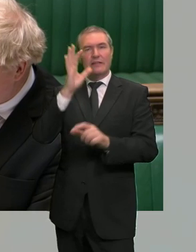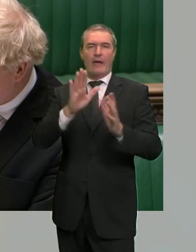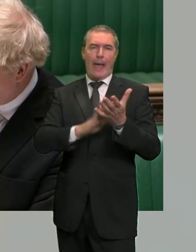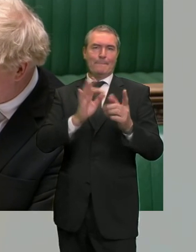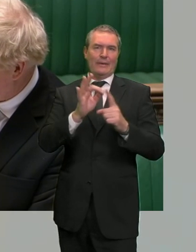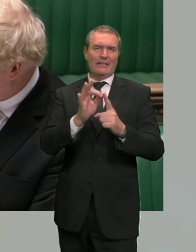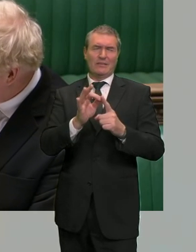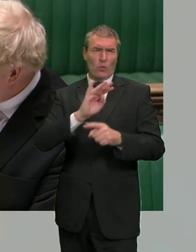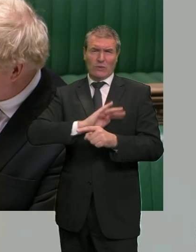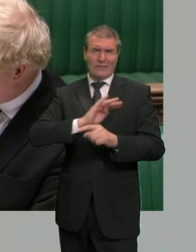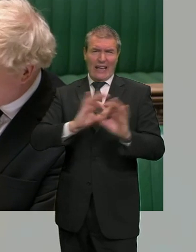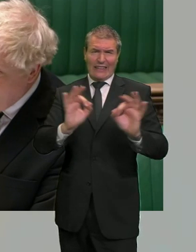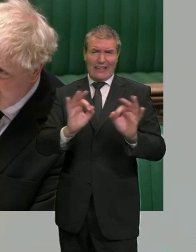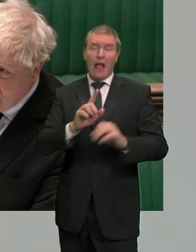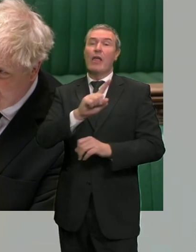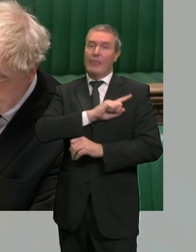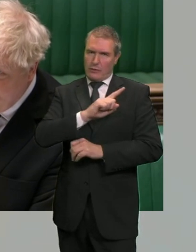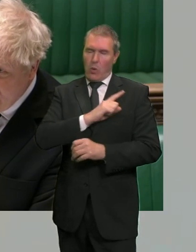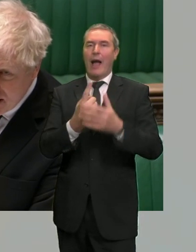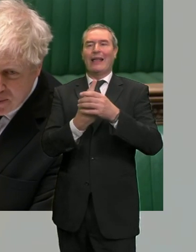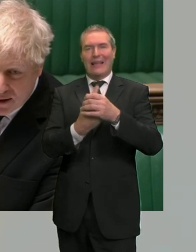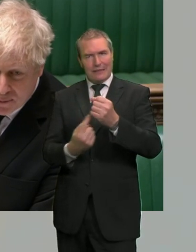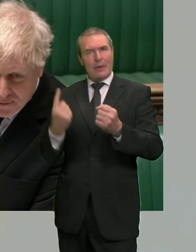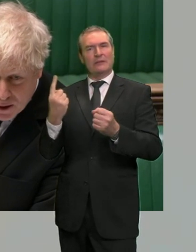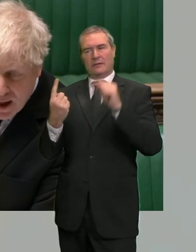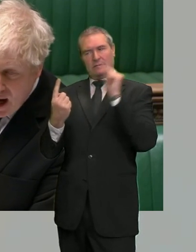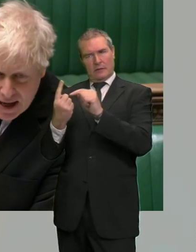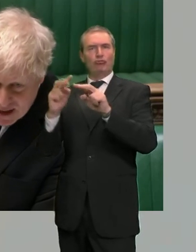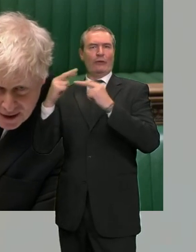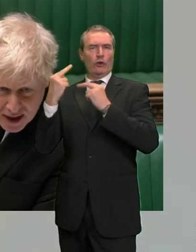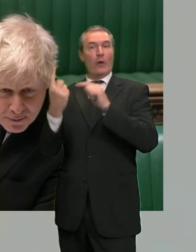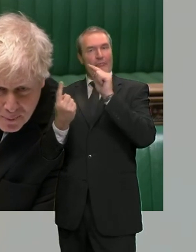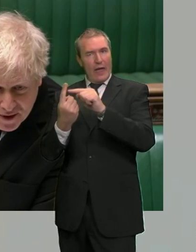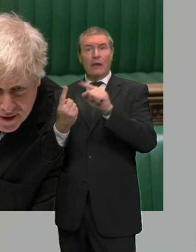It will not do a blind bit of good. That is why we are having a proper, independent review.